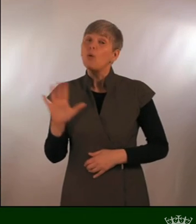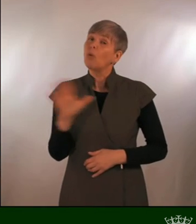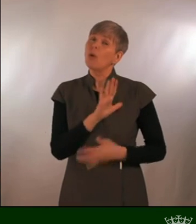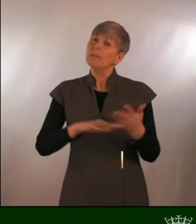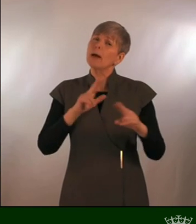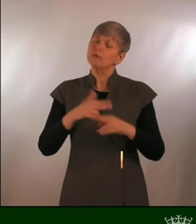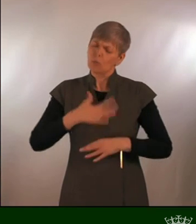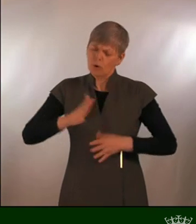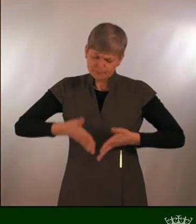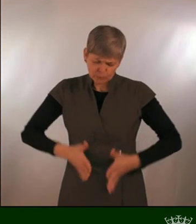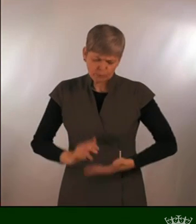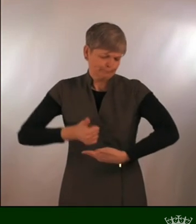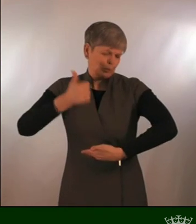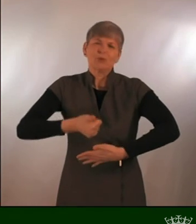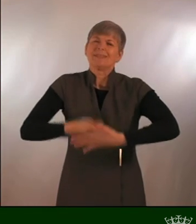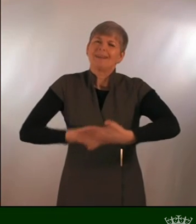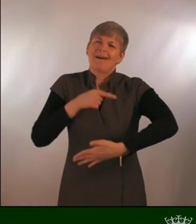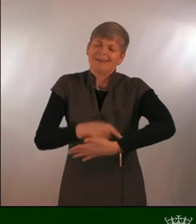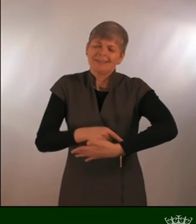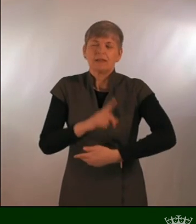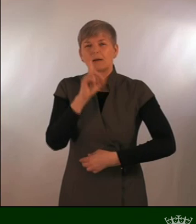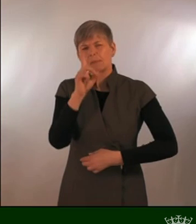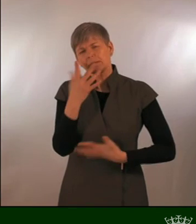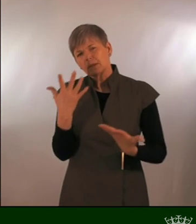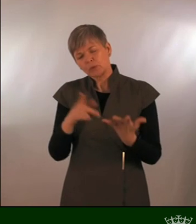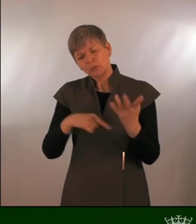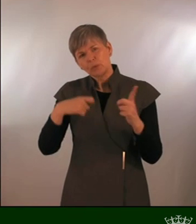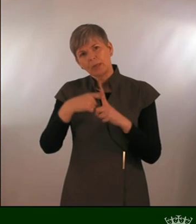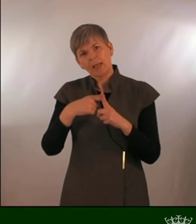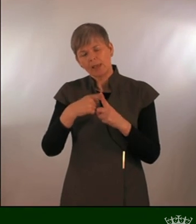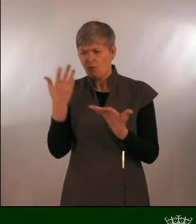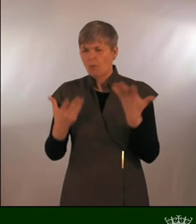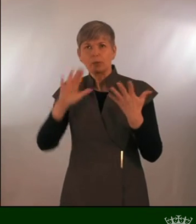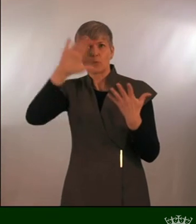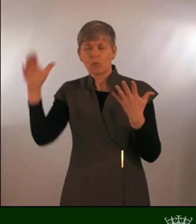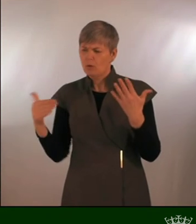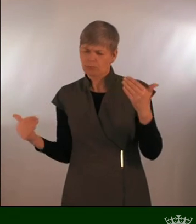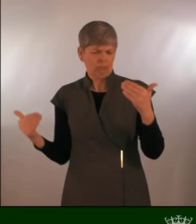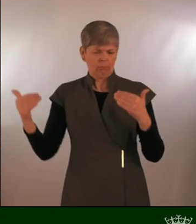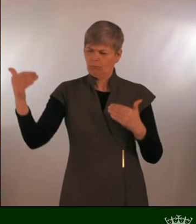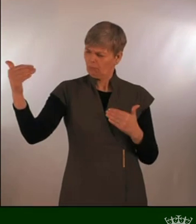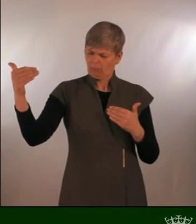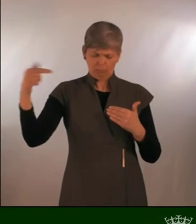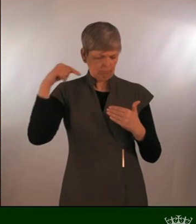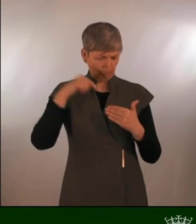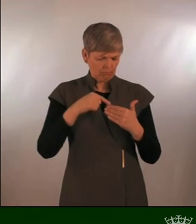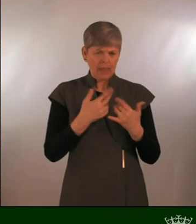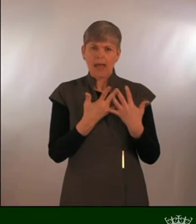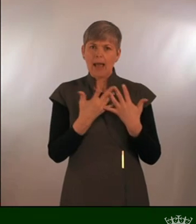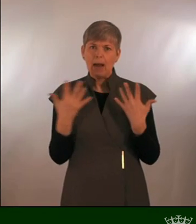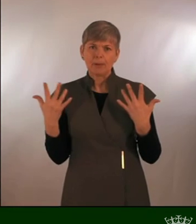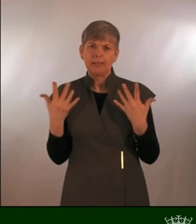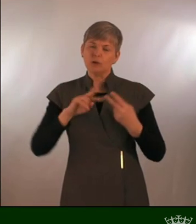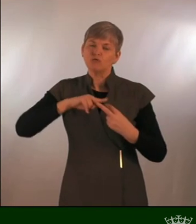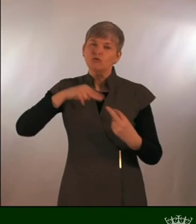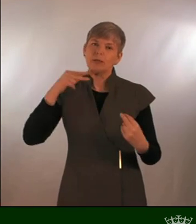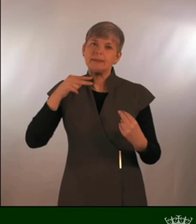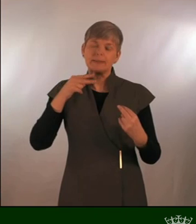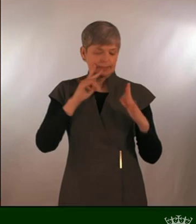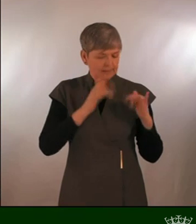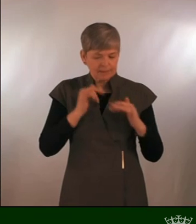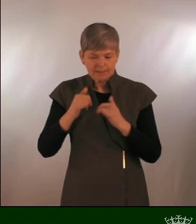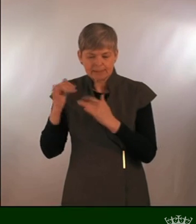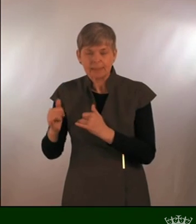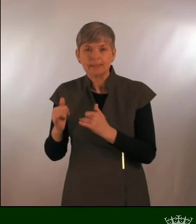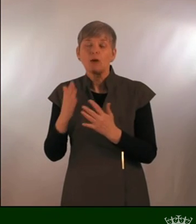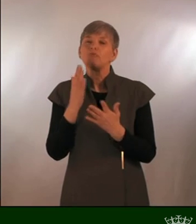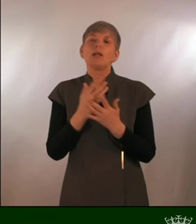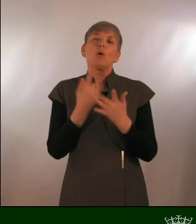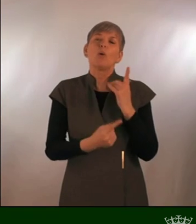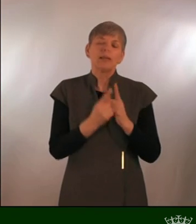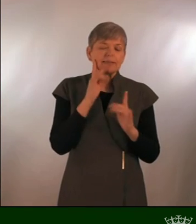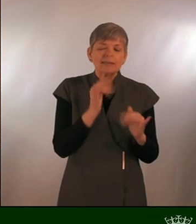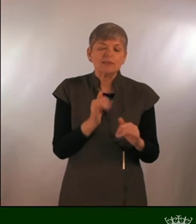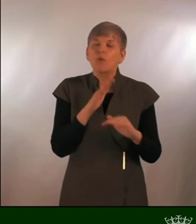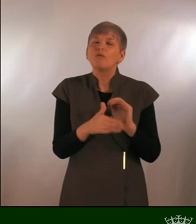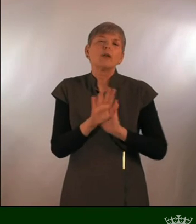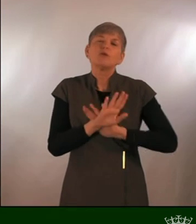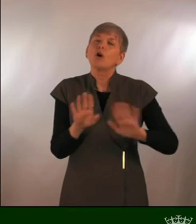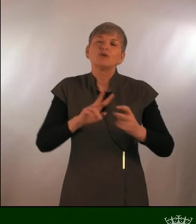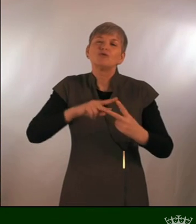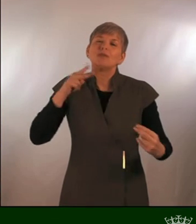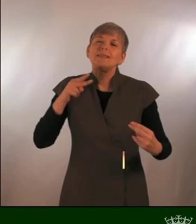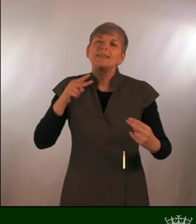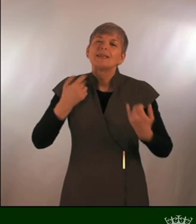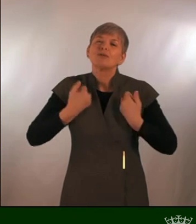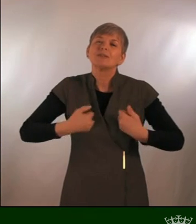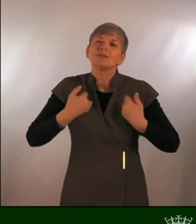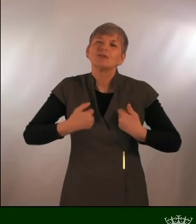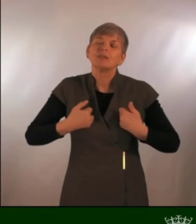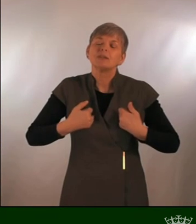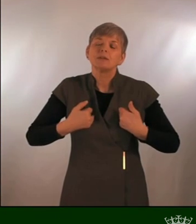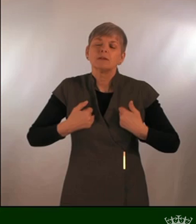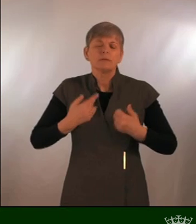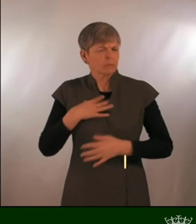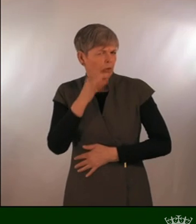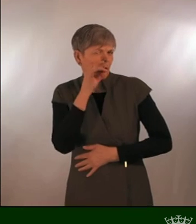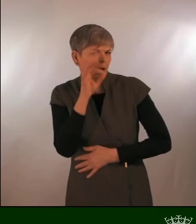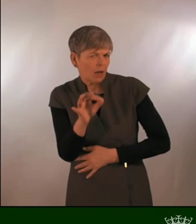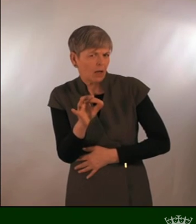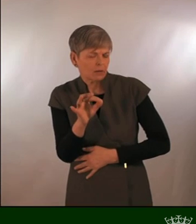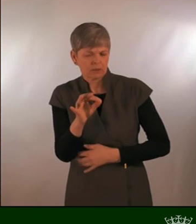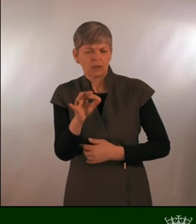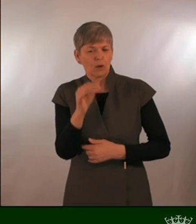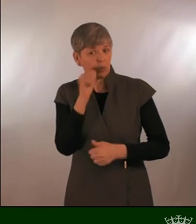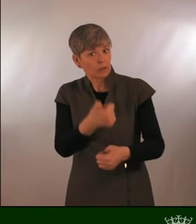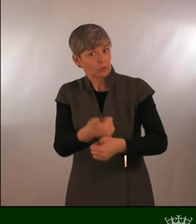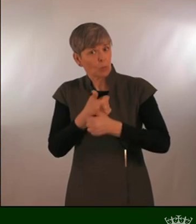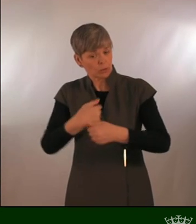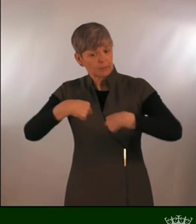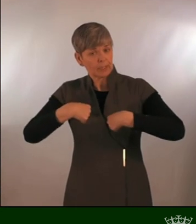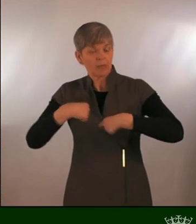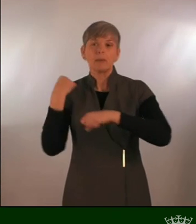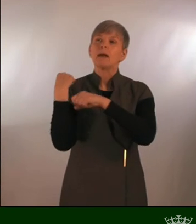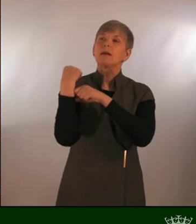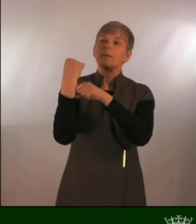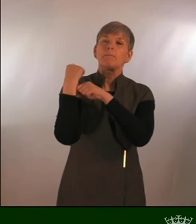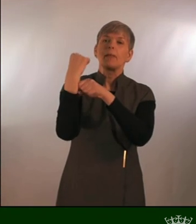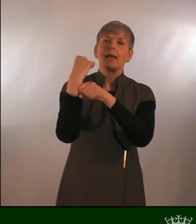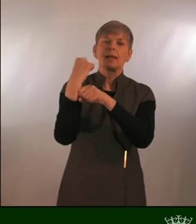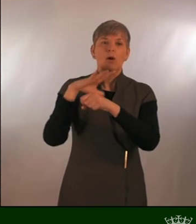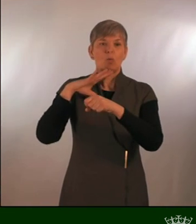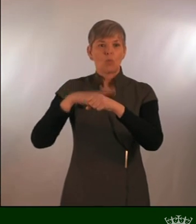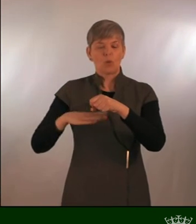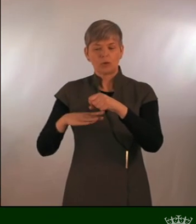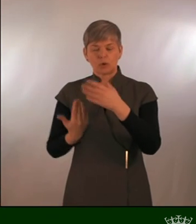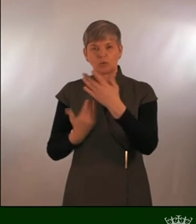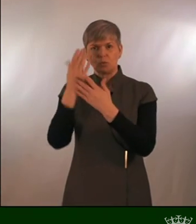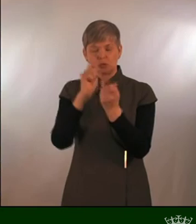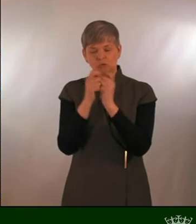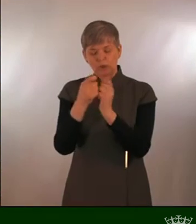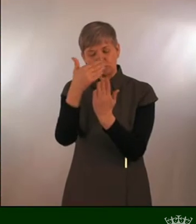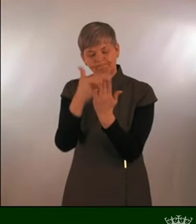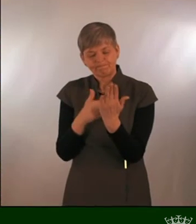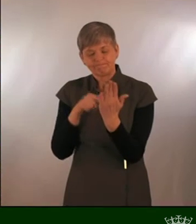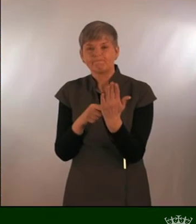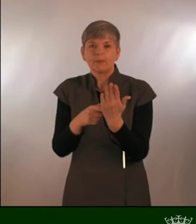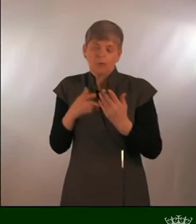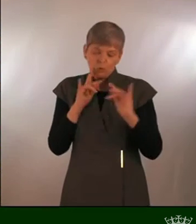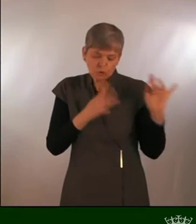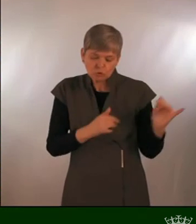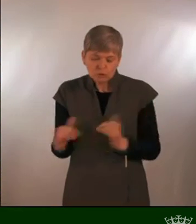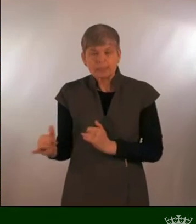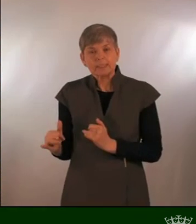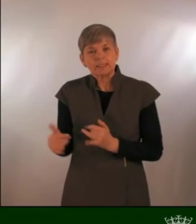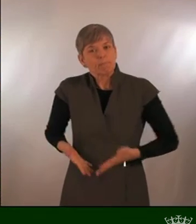With the UK lagging behind the rest of the world in the number of diseases that we genetically test for—we test for only nine genetic conditions in this country—does he agree with and will he support my campaign calling for a review of the new-born baby screening programme?